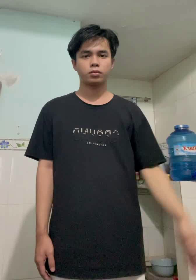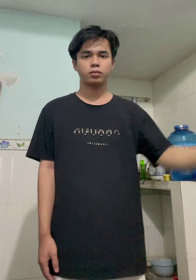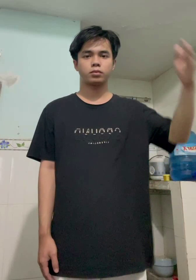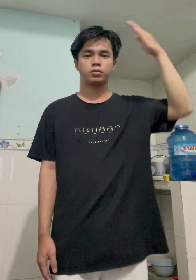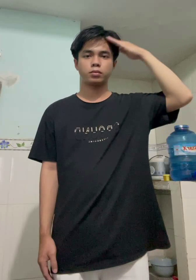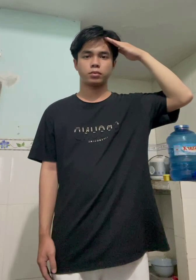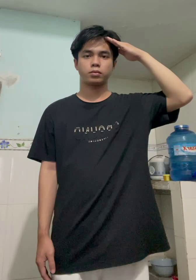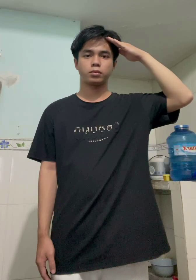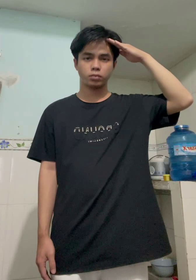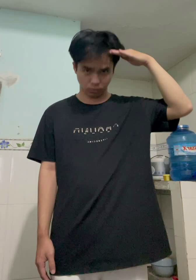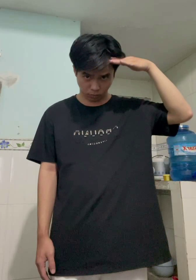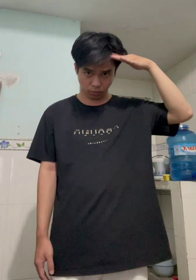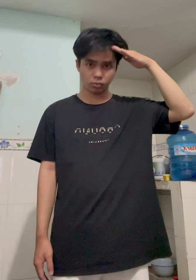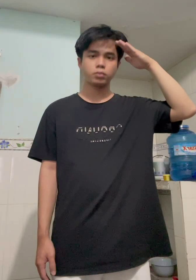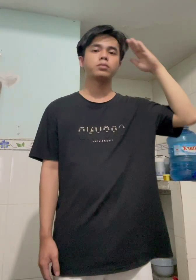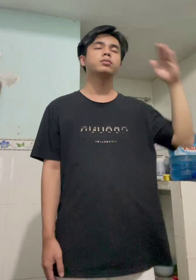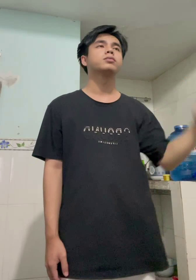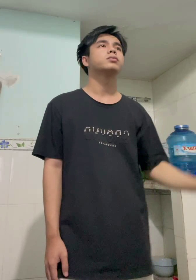biet